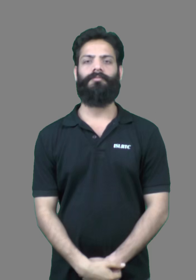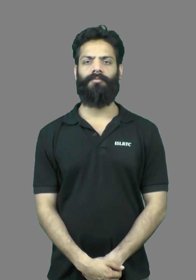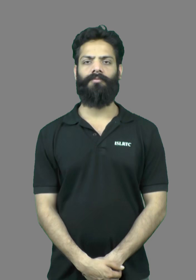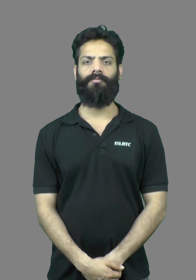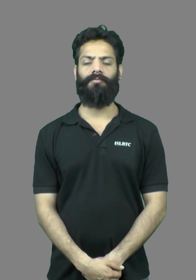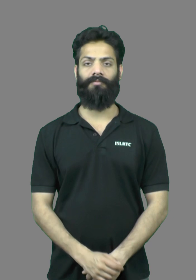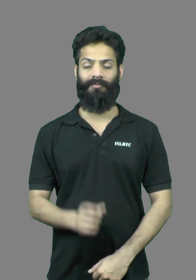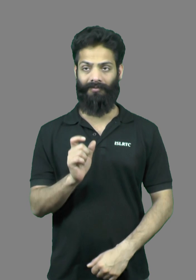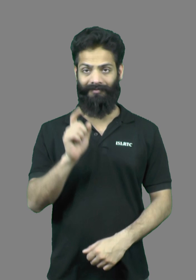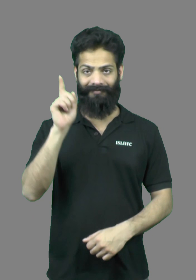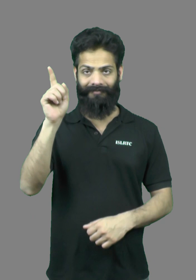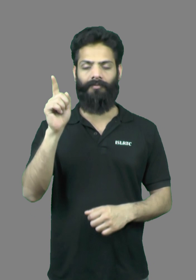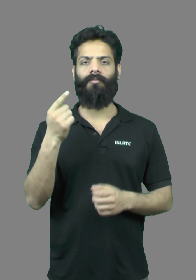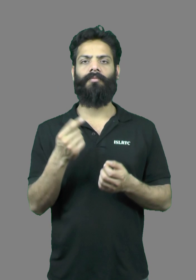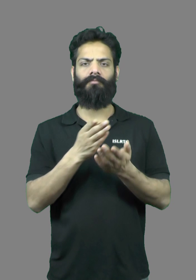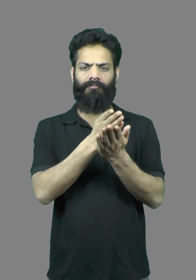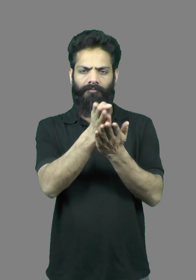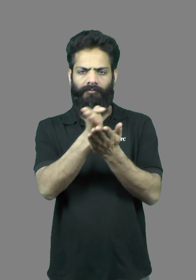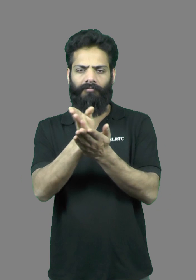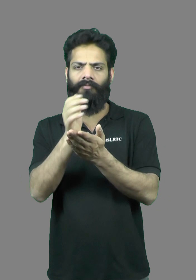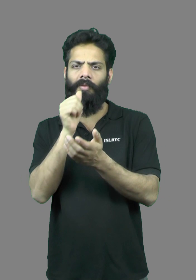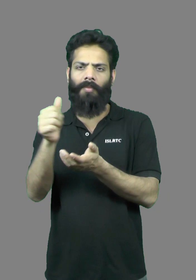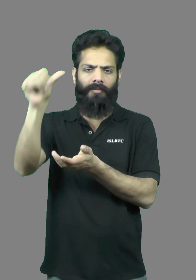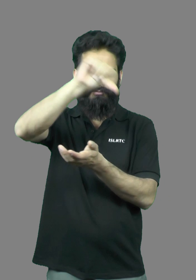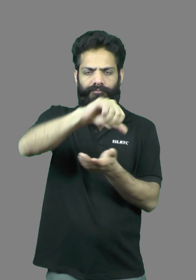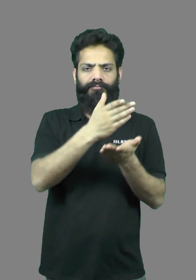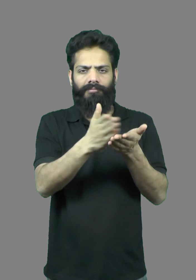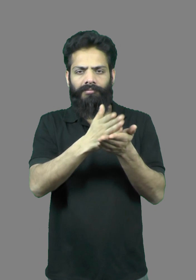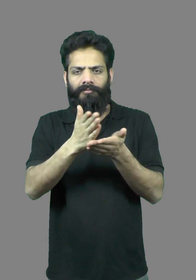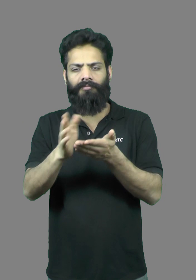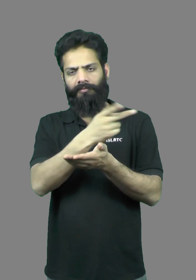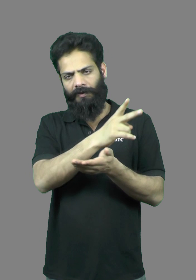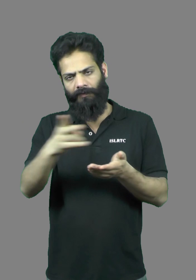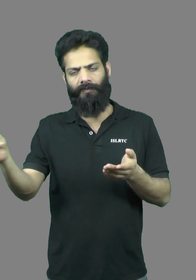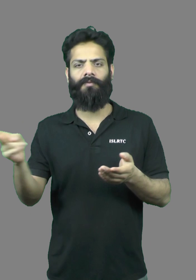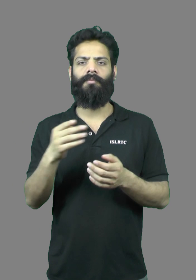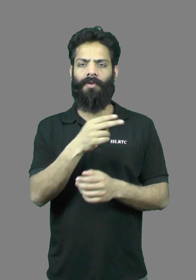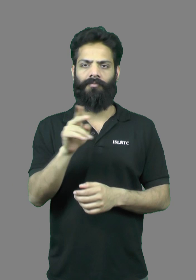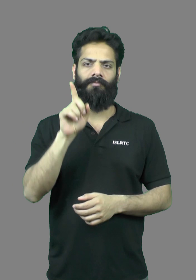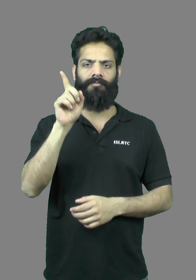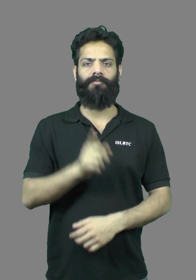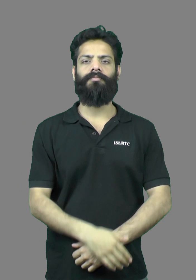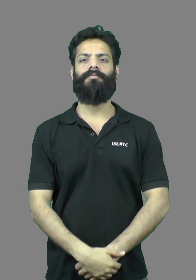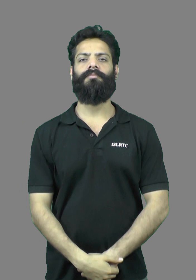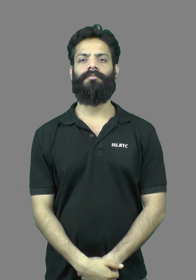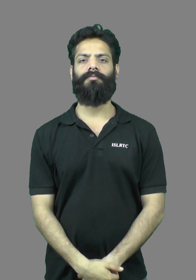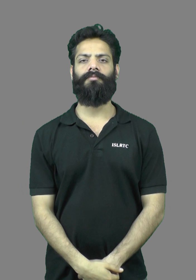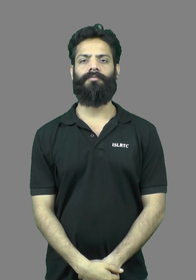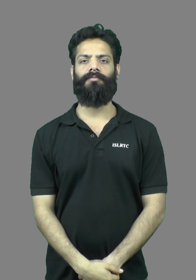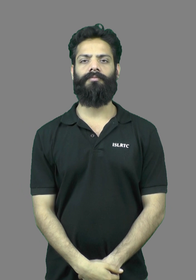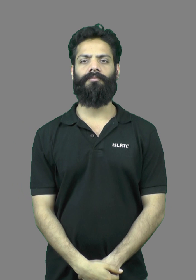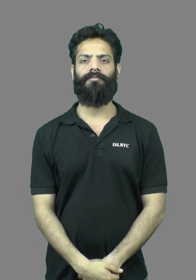Methods of Drainage